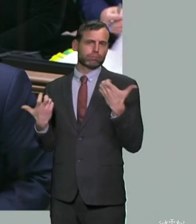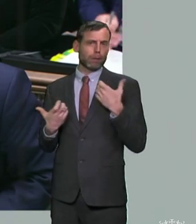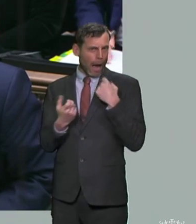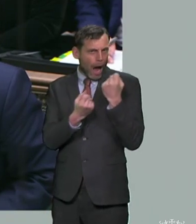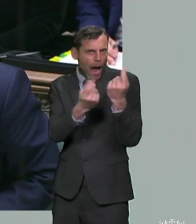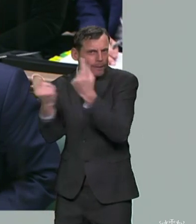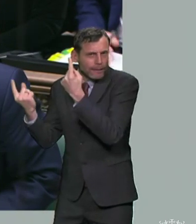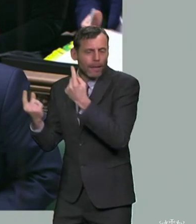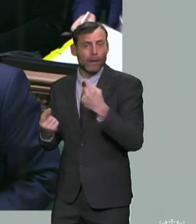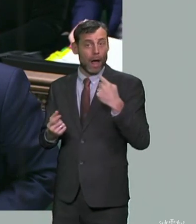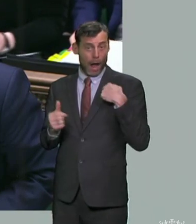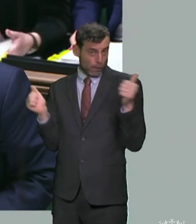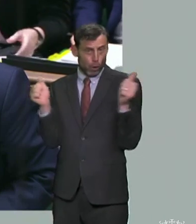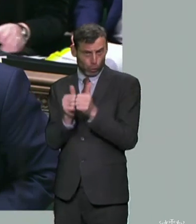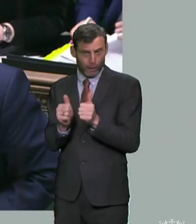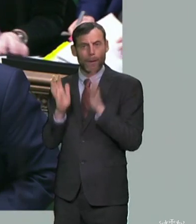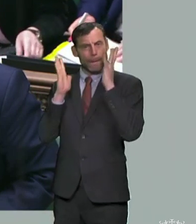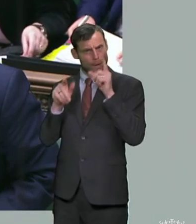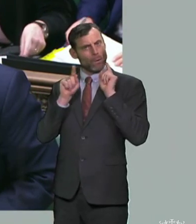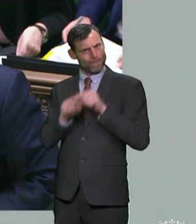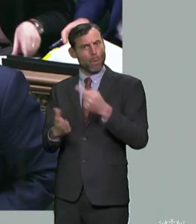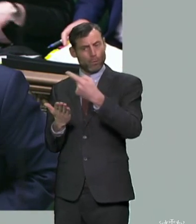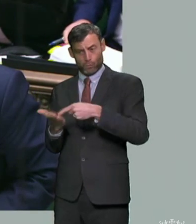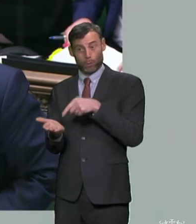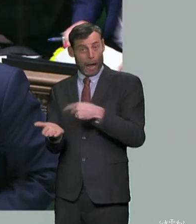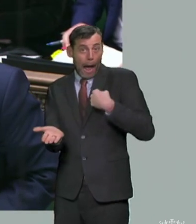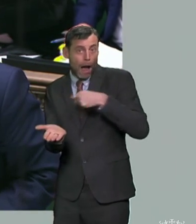Lady says about someone obeying the rules when they make the rules.